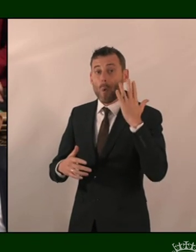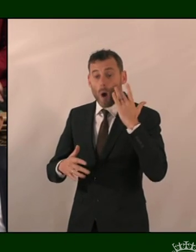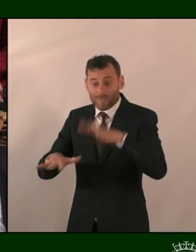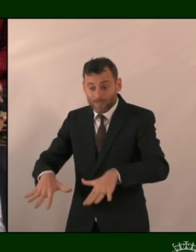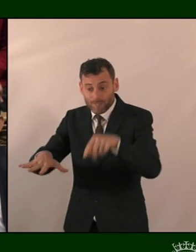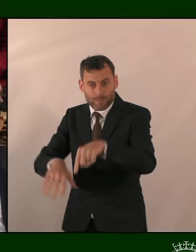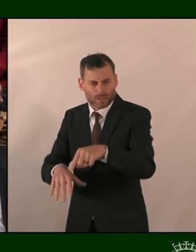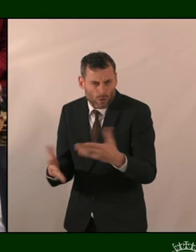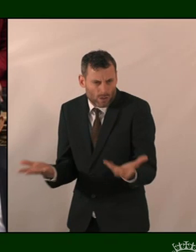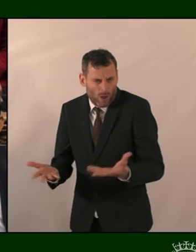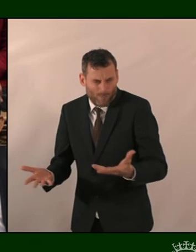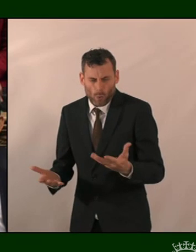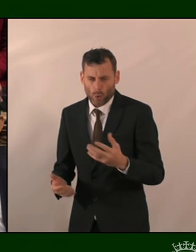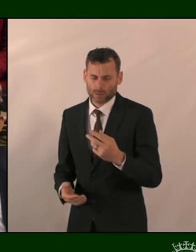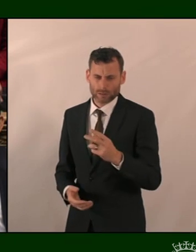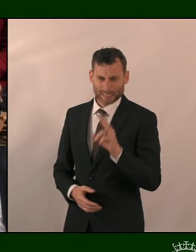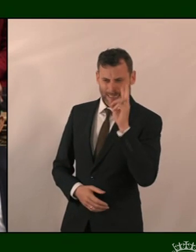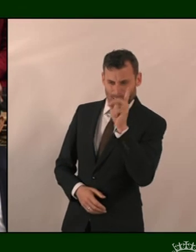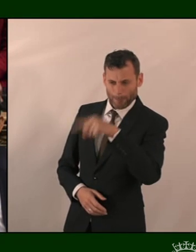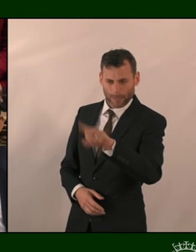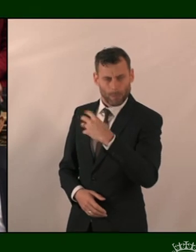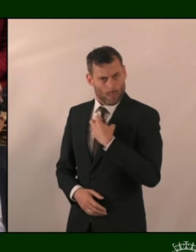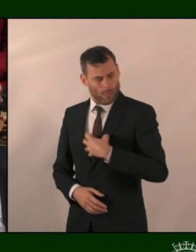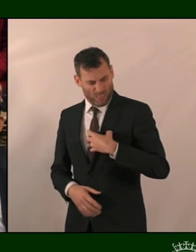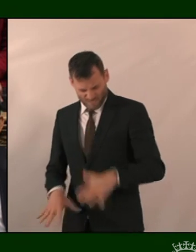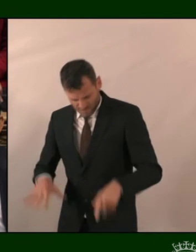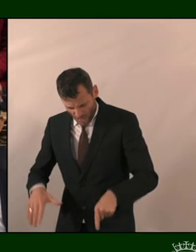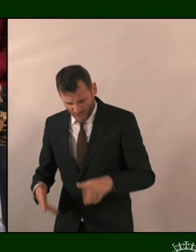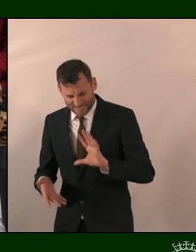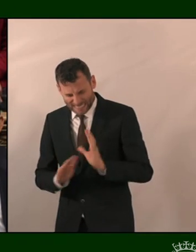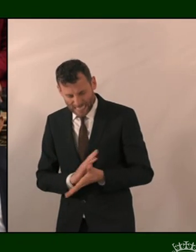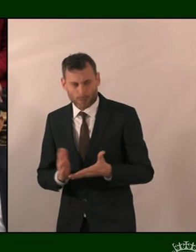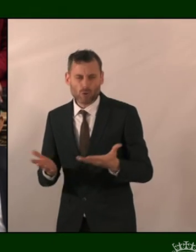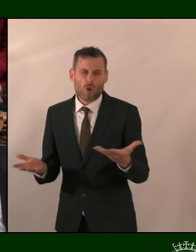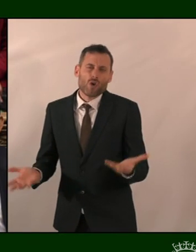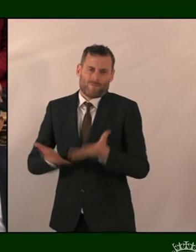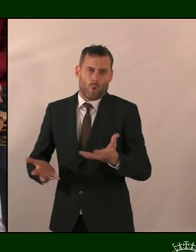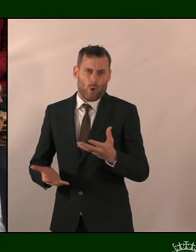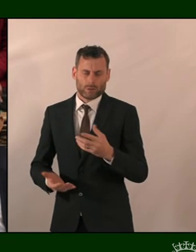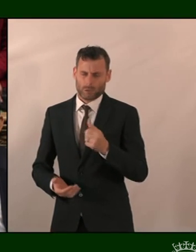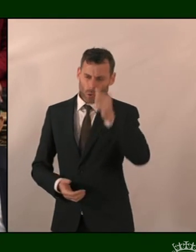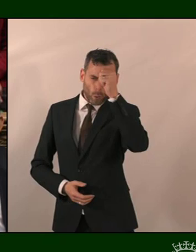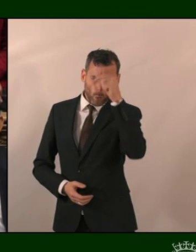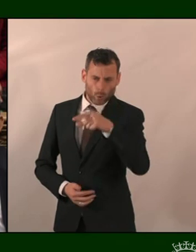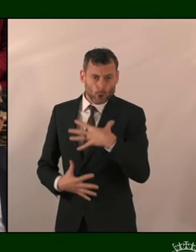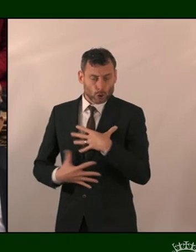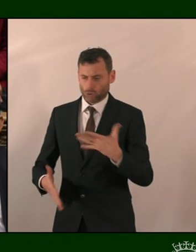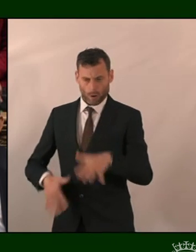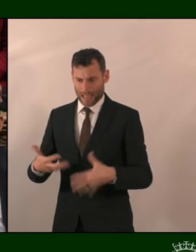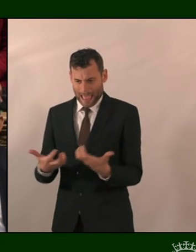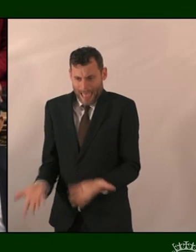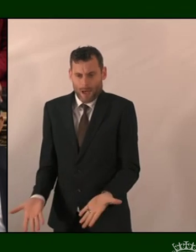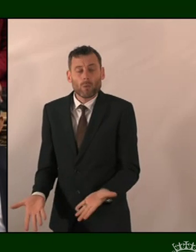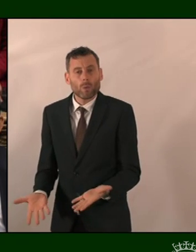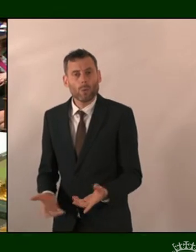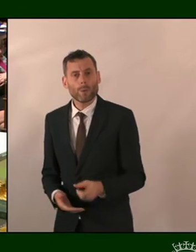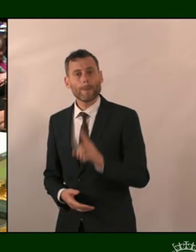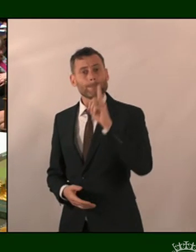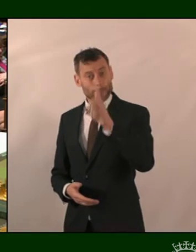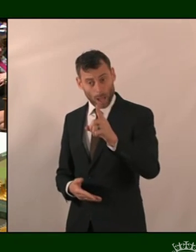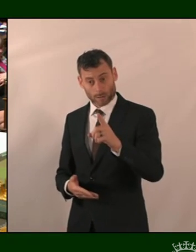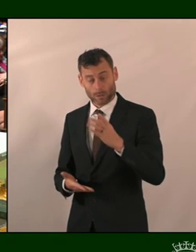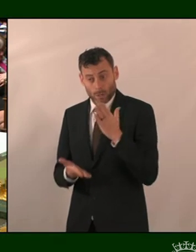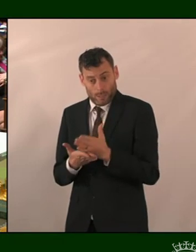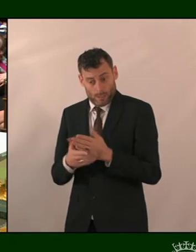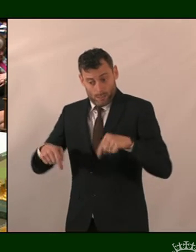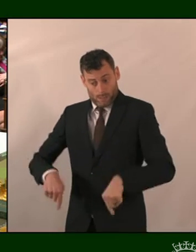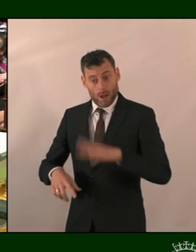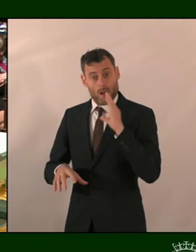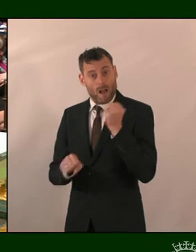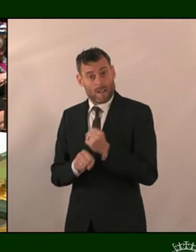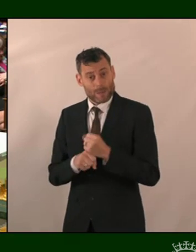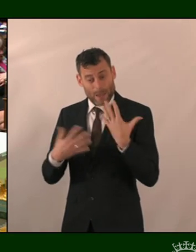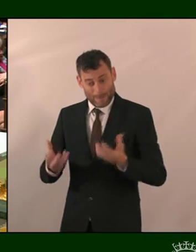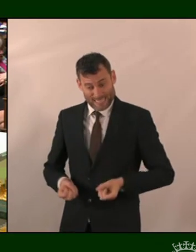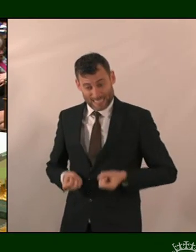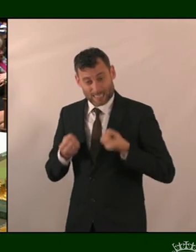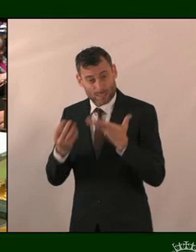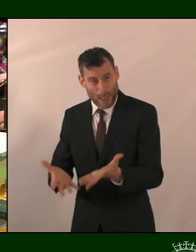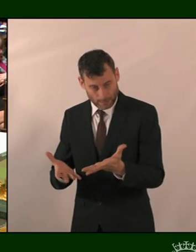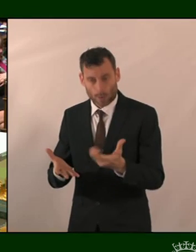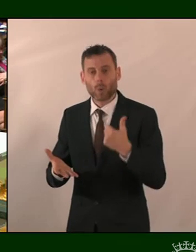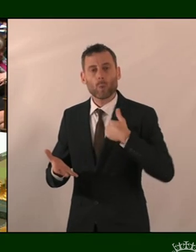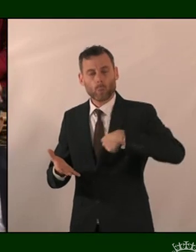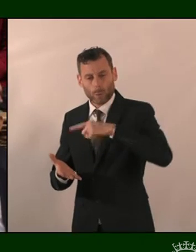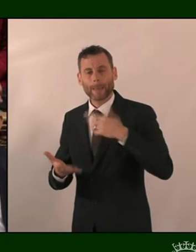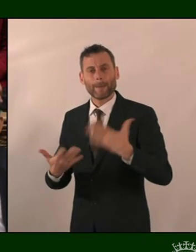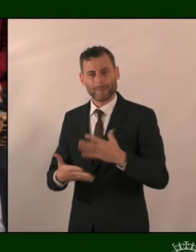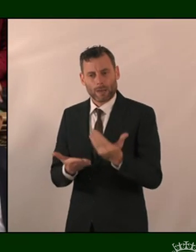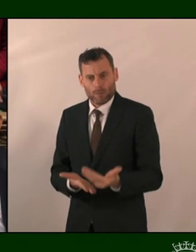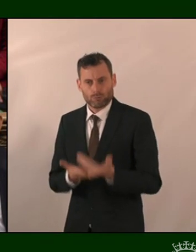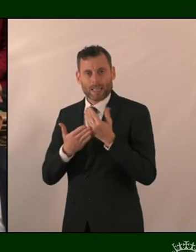No one should underestimate the anguish that flooding causes, and of course it is an absolute shock to the households that are affected, but it is thanks to the measures that this Government have put in place that 200,000 households have been protected from flooding.